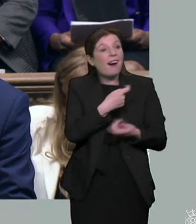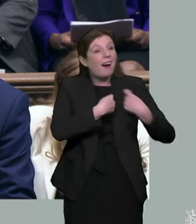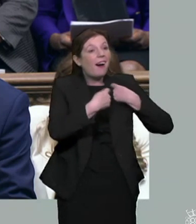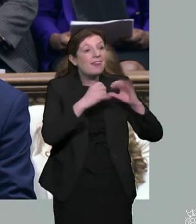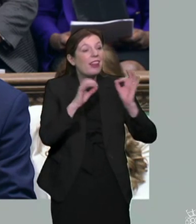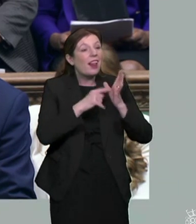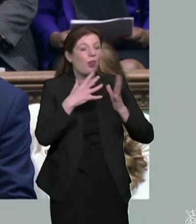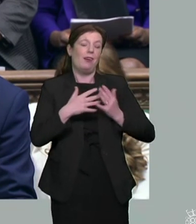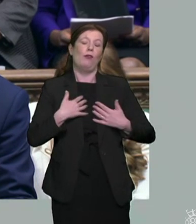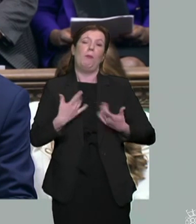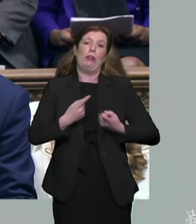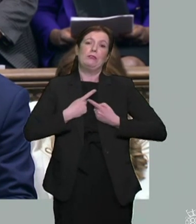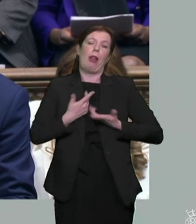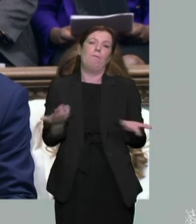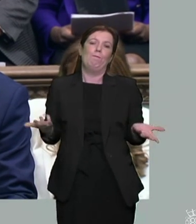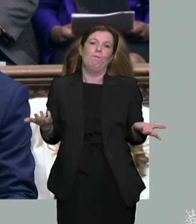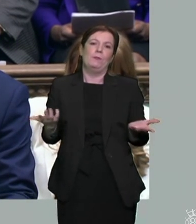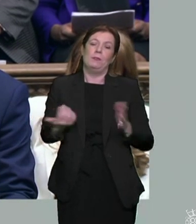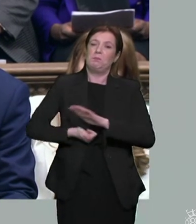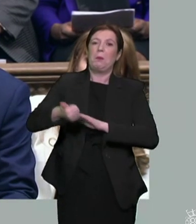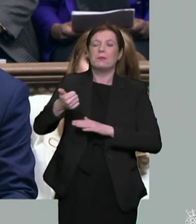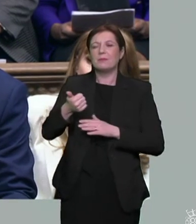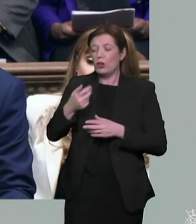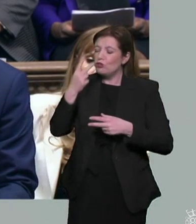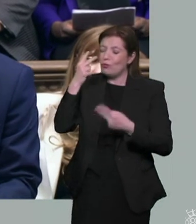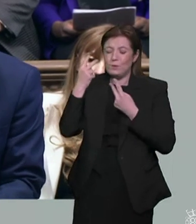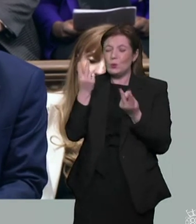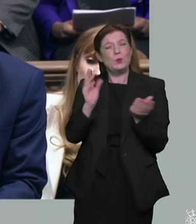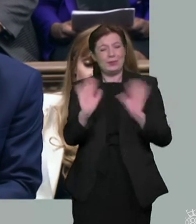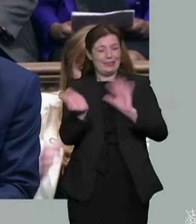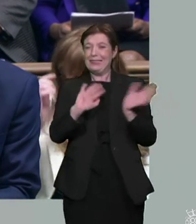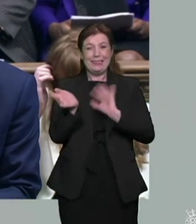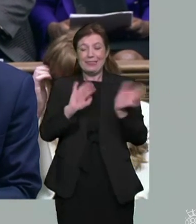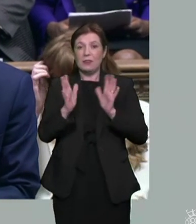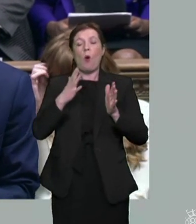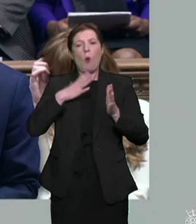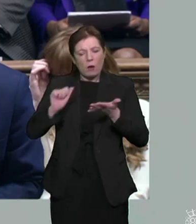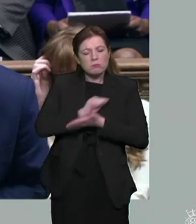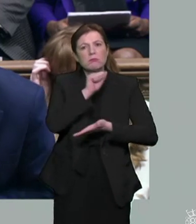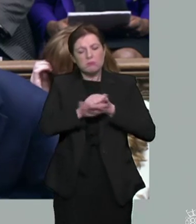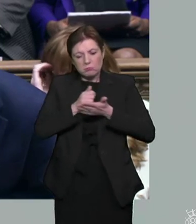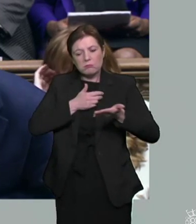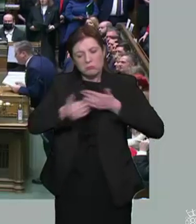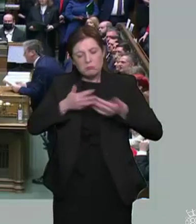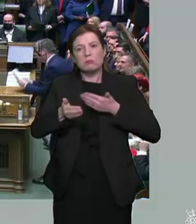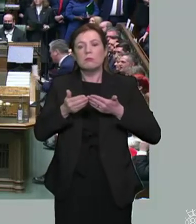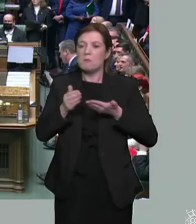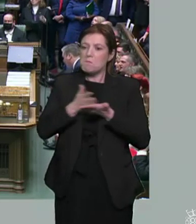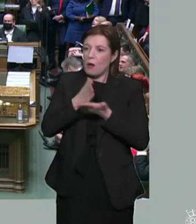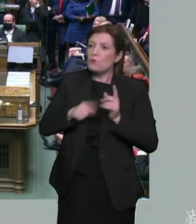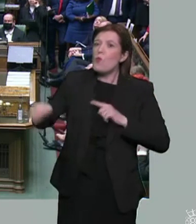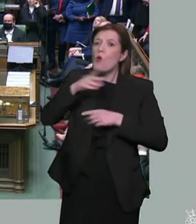British workers do not need another empty review; they need action, so when will the Prime Minister fix that gap in the law?